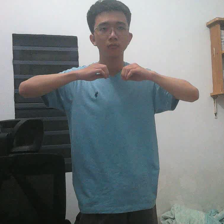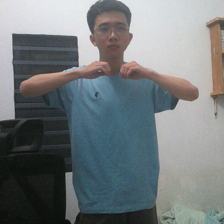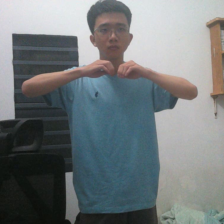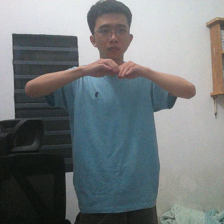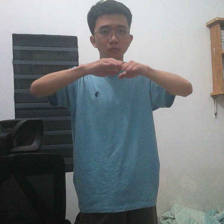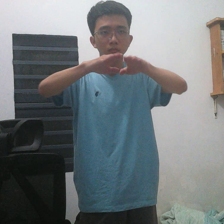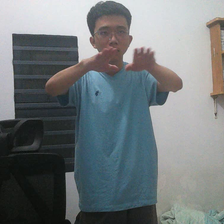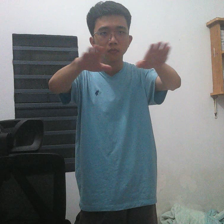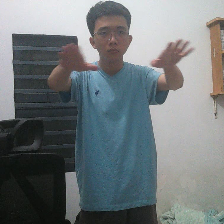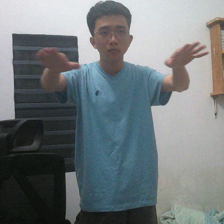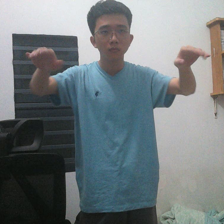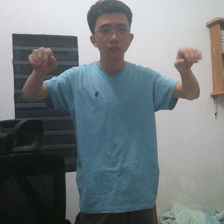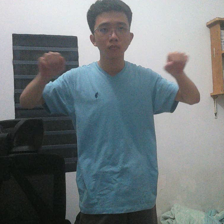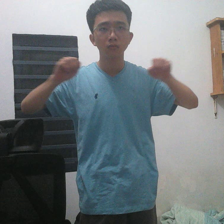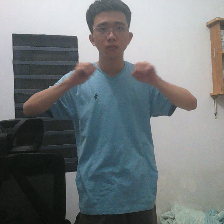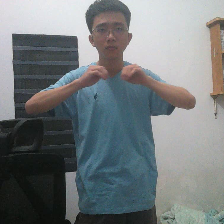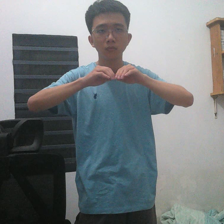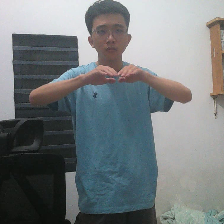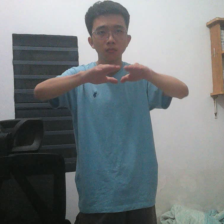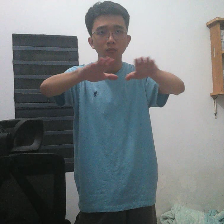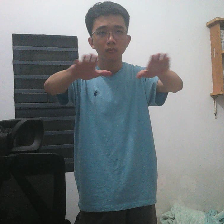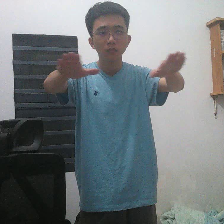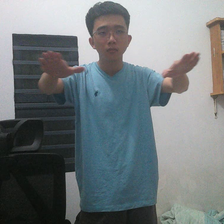boi